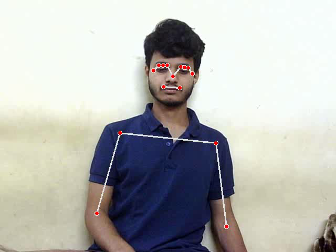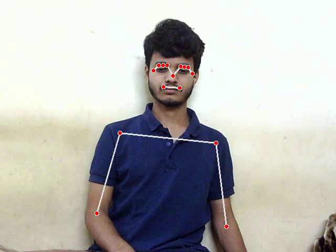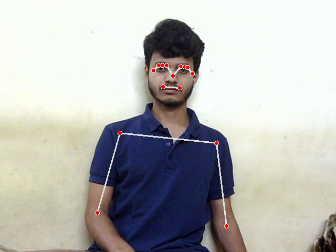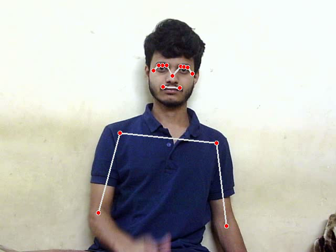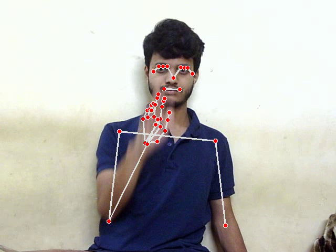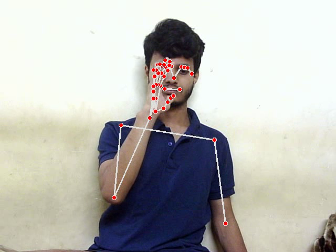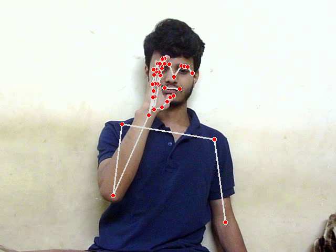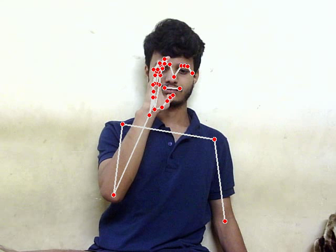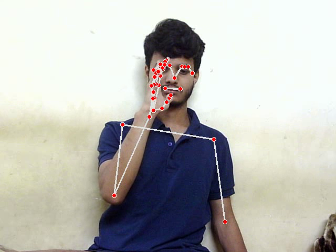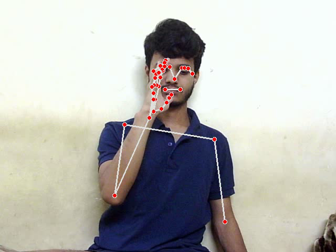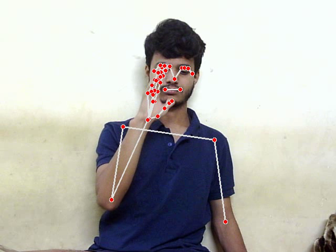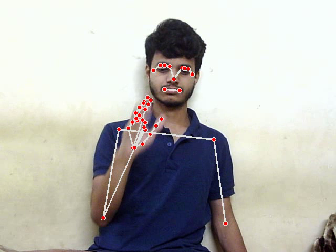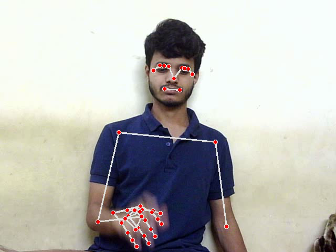mother